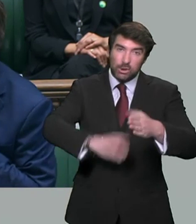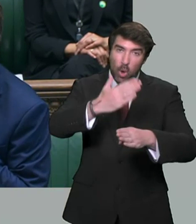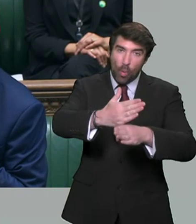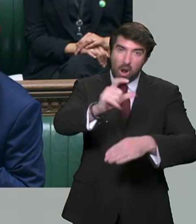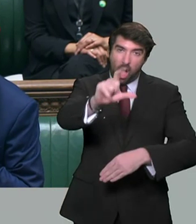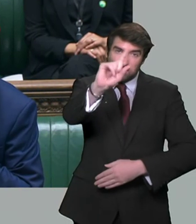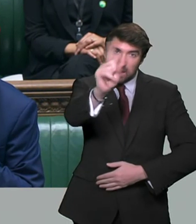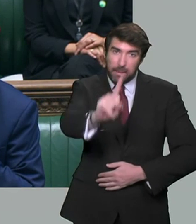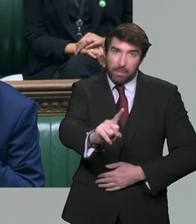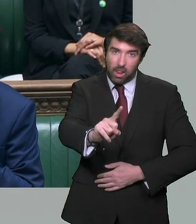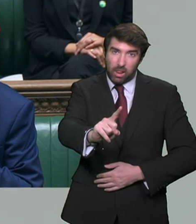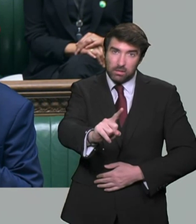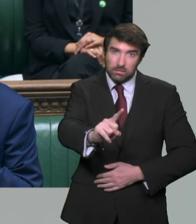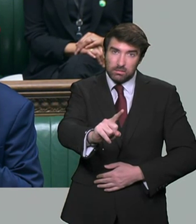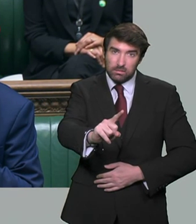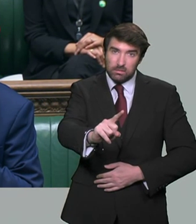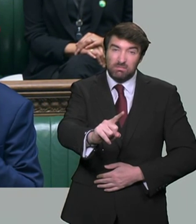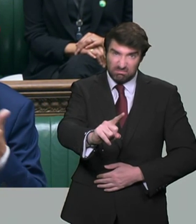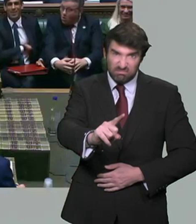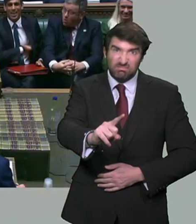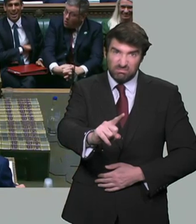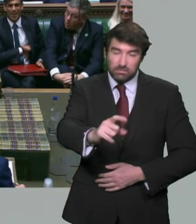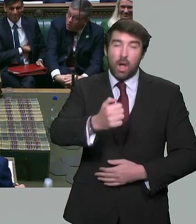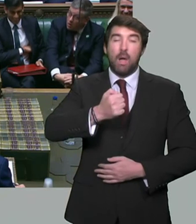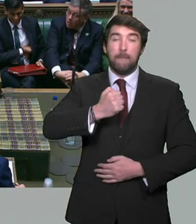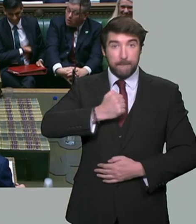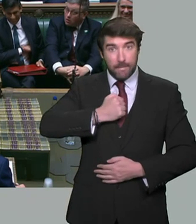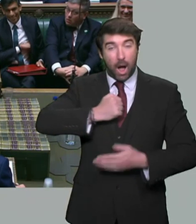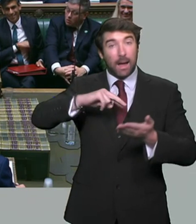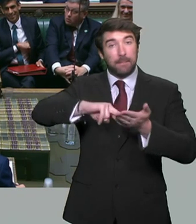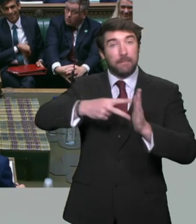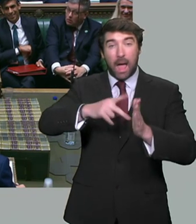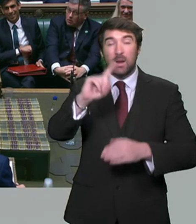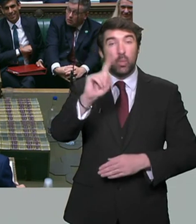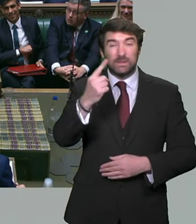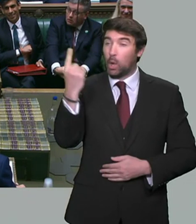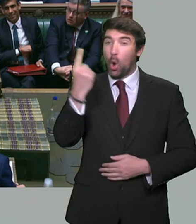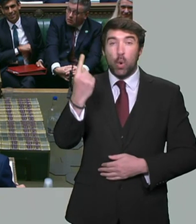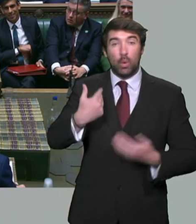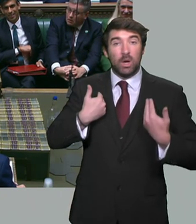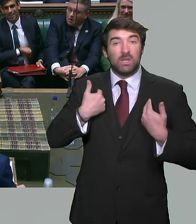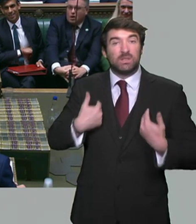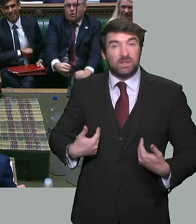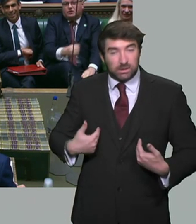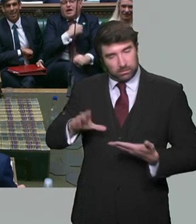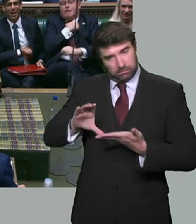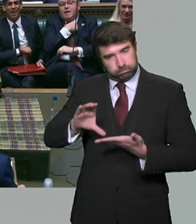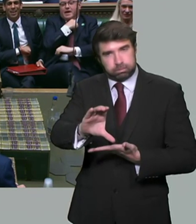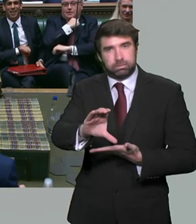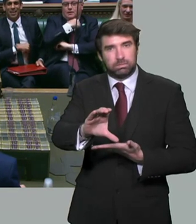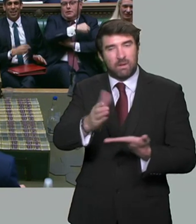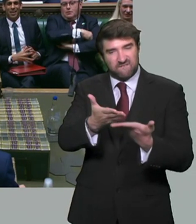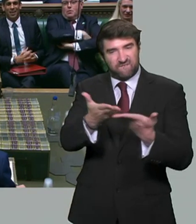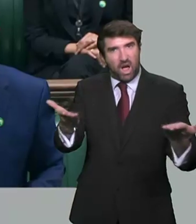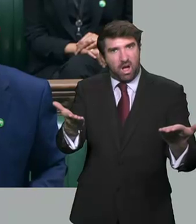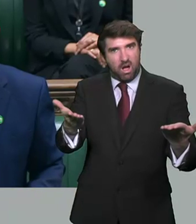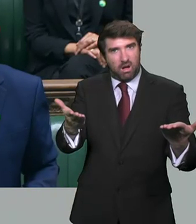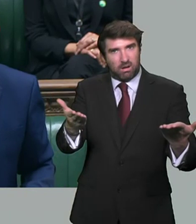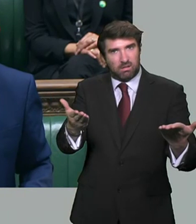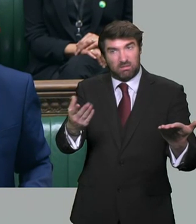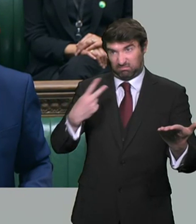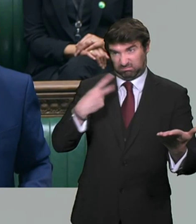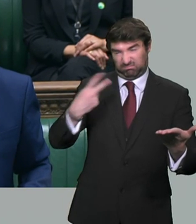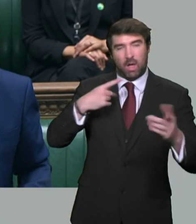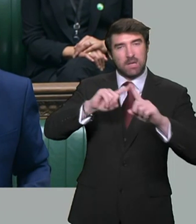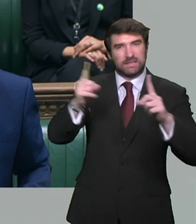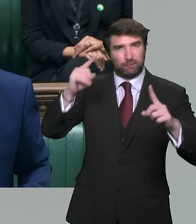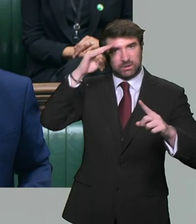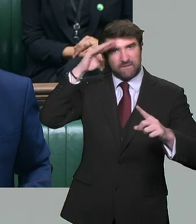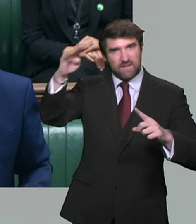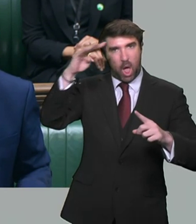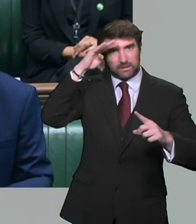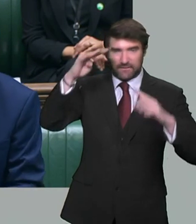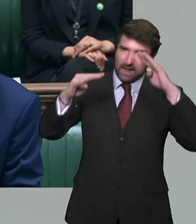My plan is to ensure— My plan is to ensure that those with the broadest shoulders pay their fair share.